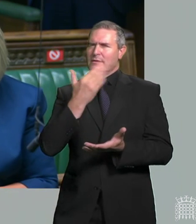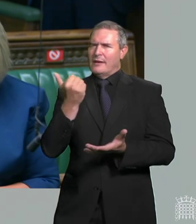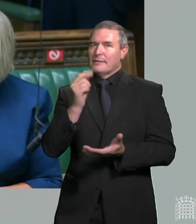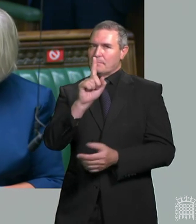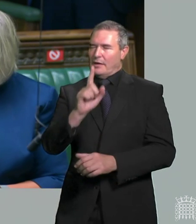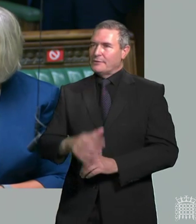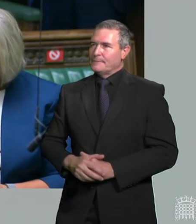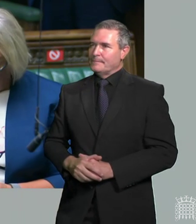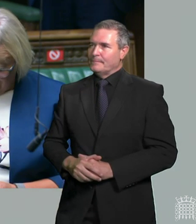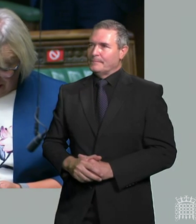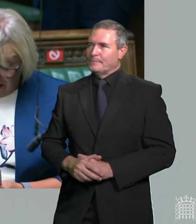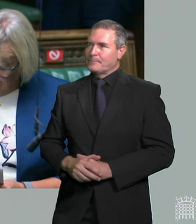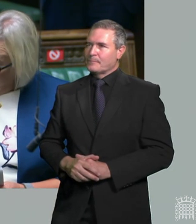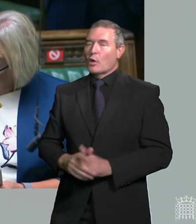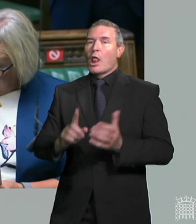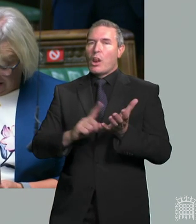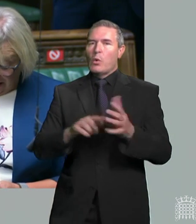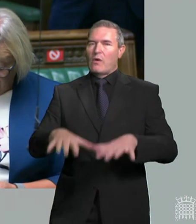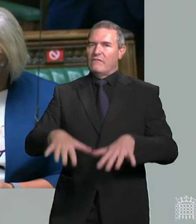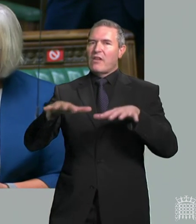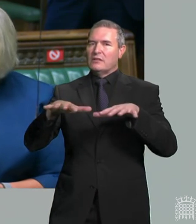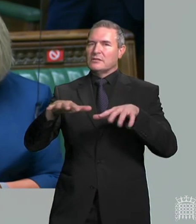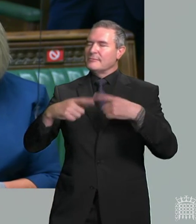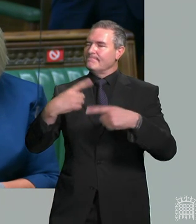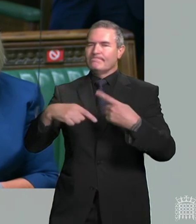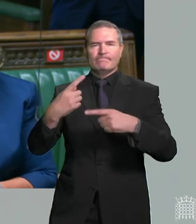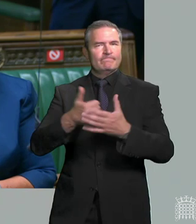The problem is Looe floods—regularly.